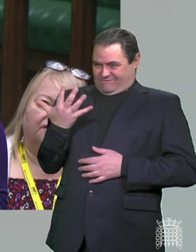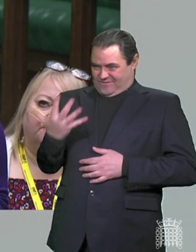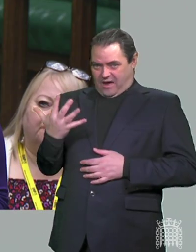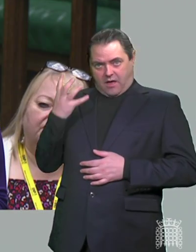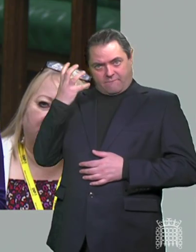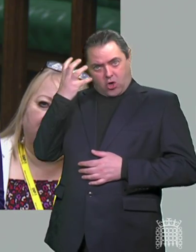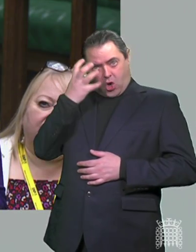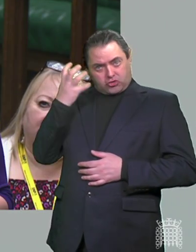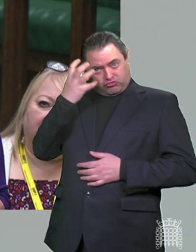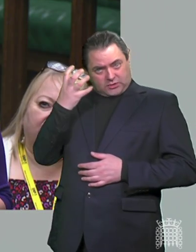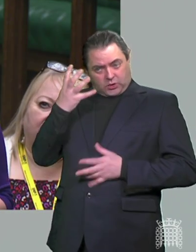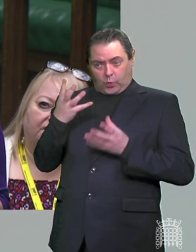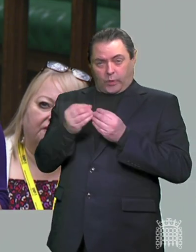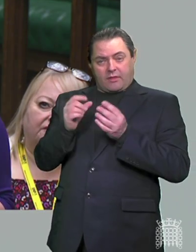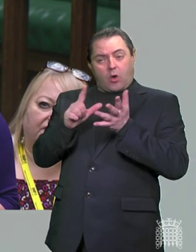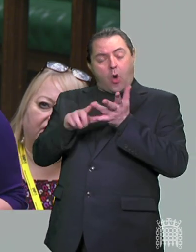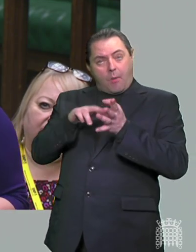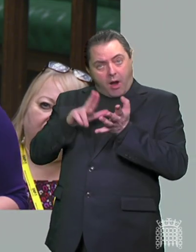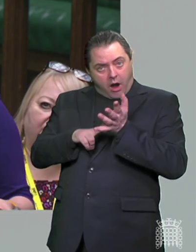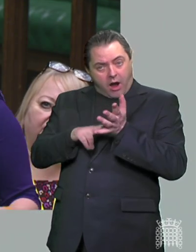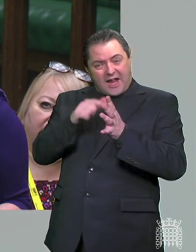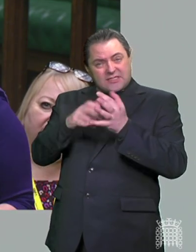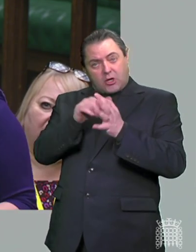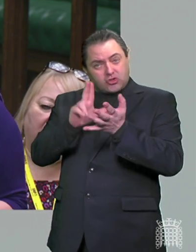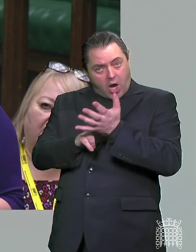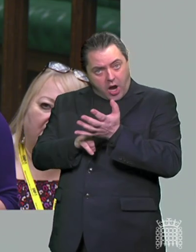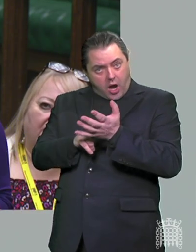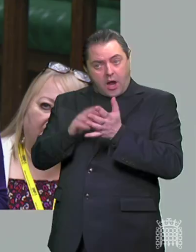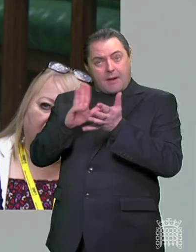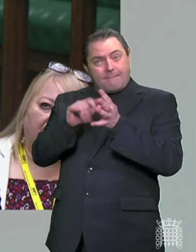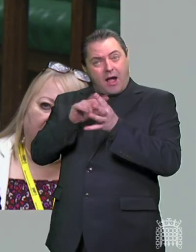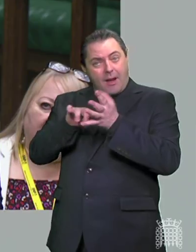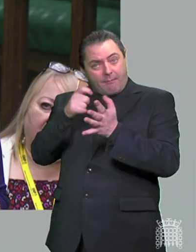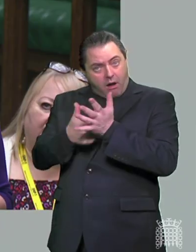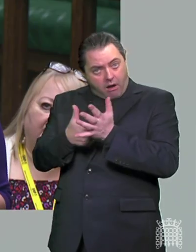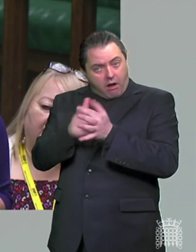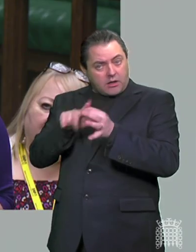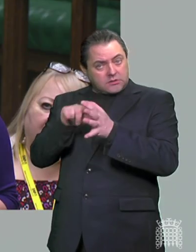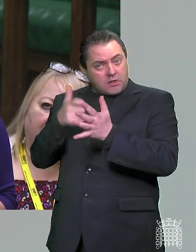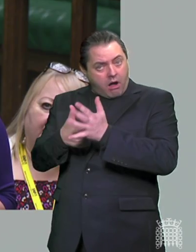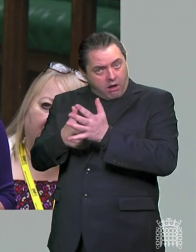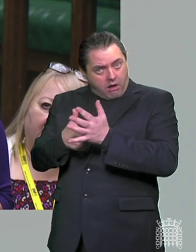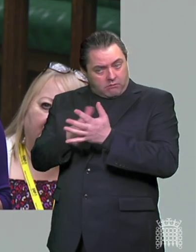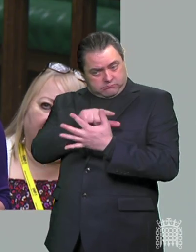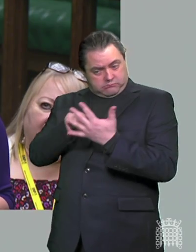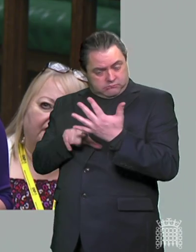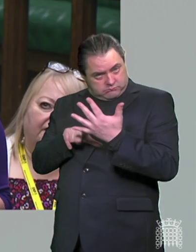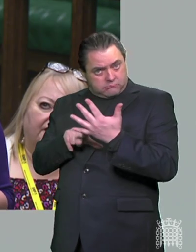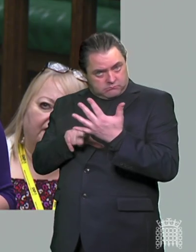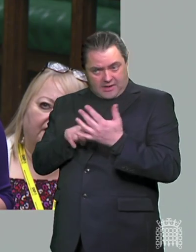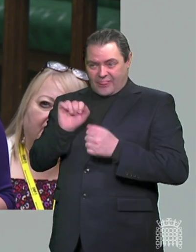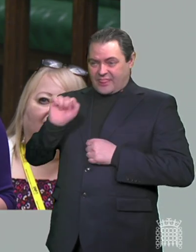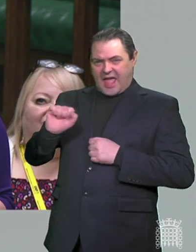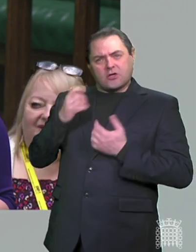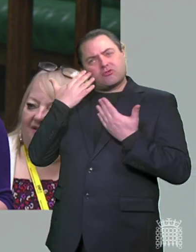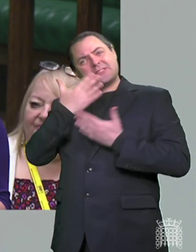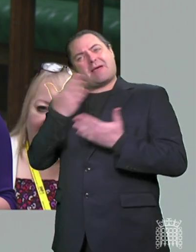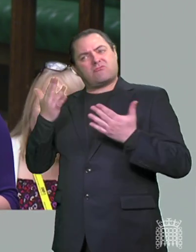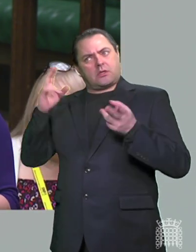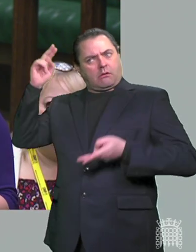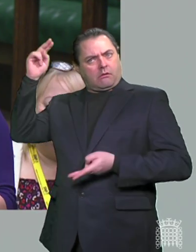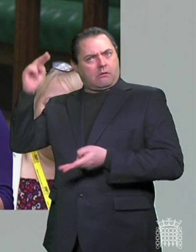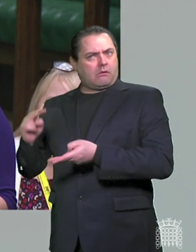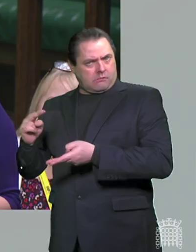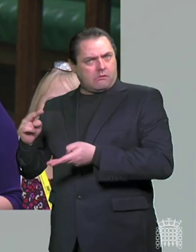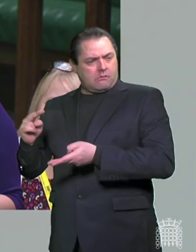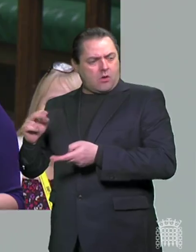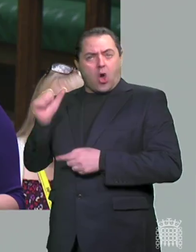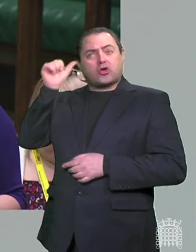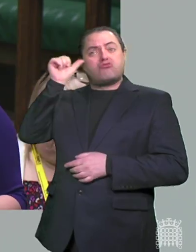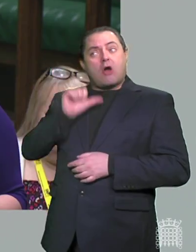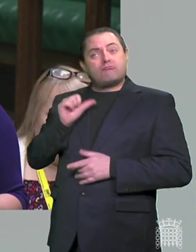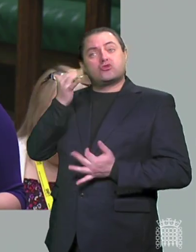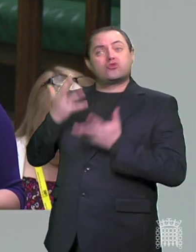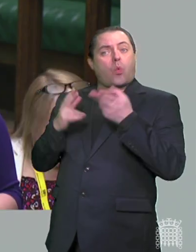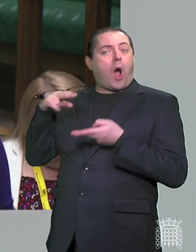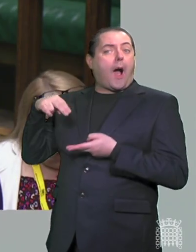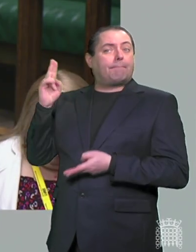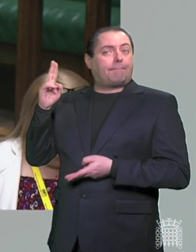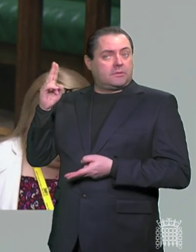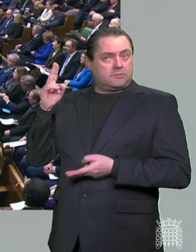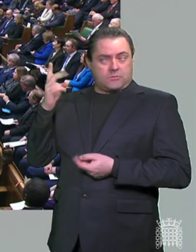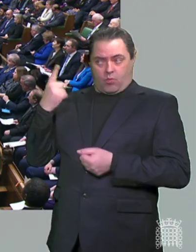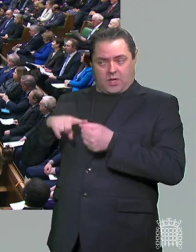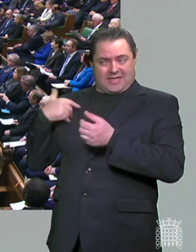countries, along with Oman, Azerbaijan, Myanmar and Qatar, to have seen a decrease in Transparency International’s corruption index score since last year?